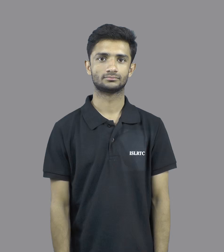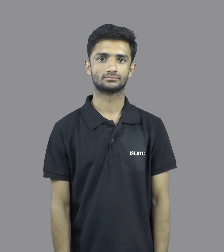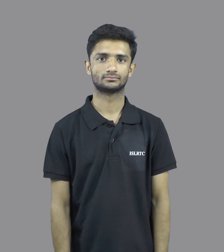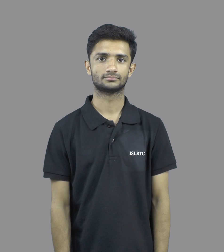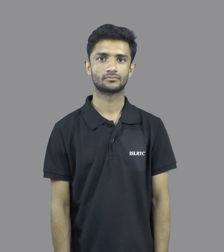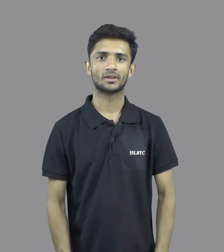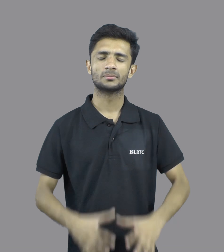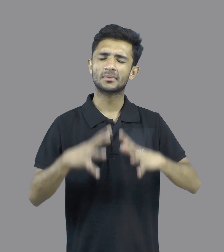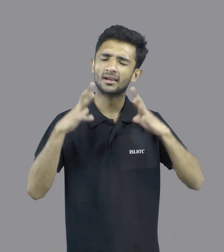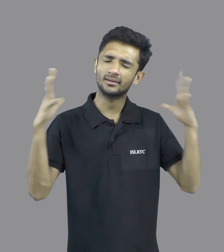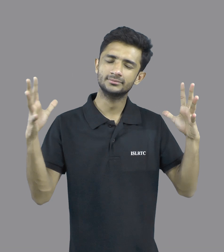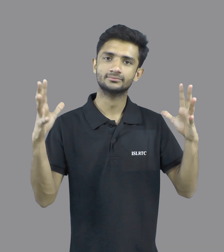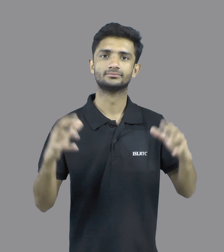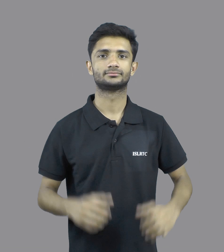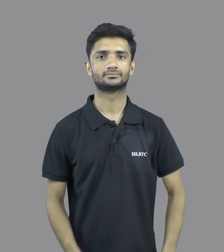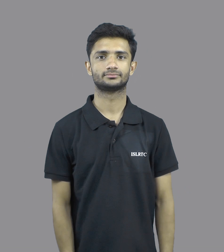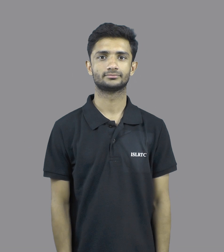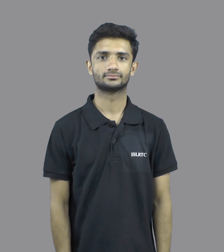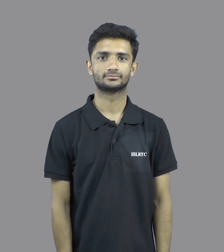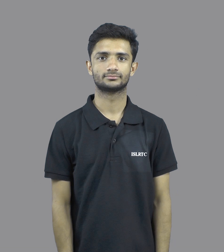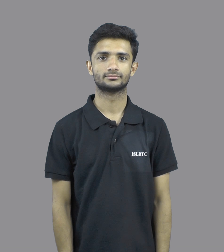A Lot